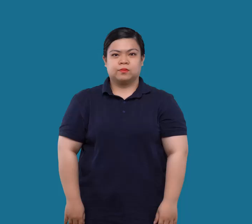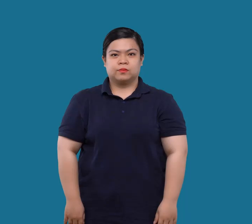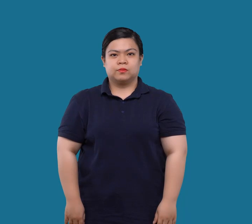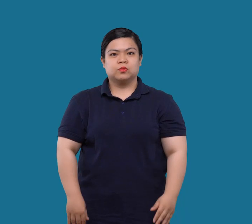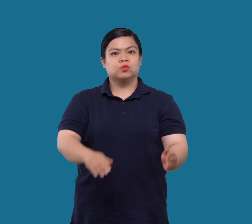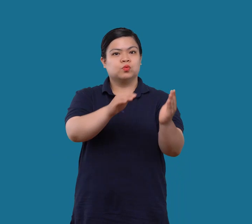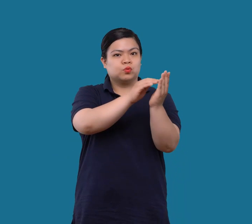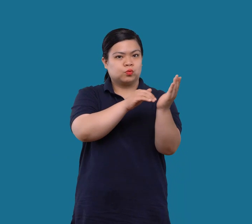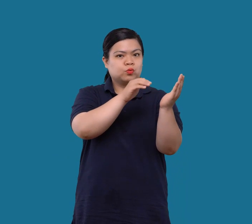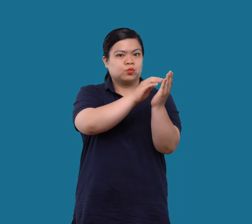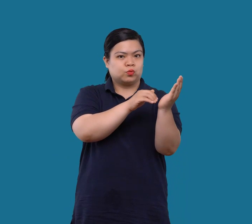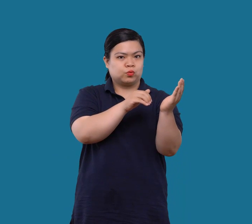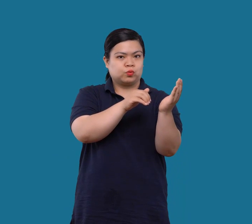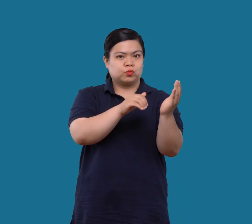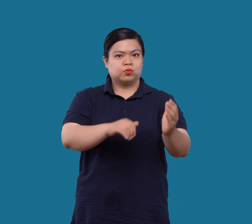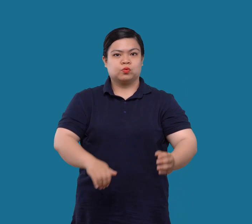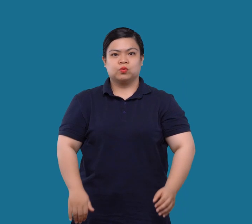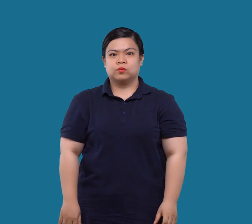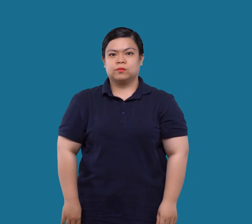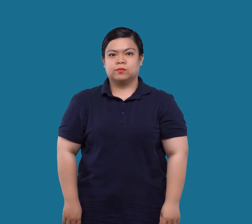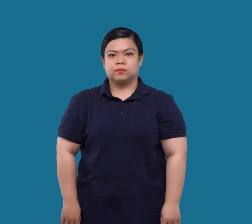quả đu đủ